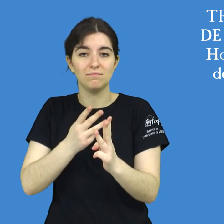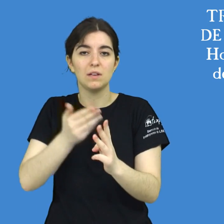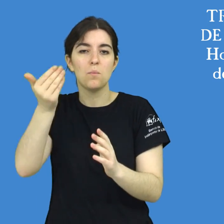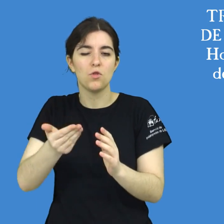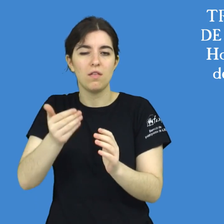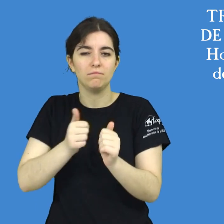importar